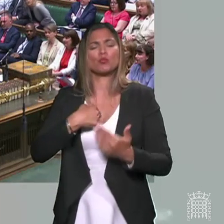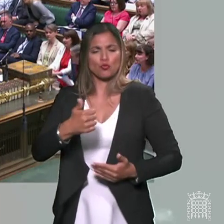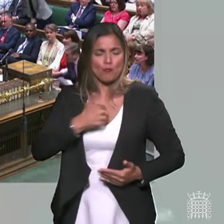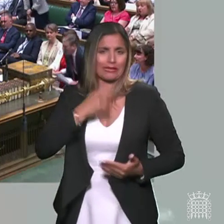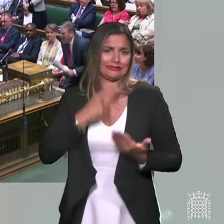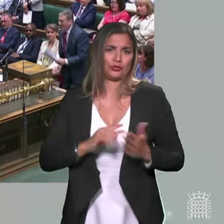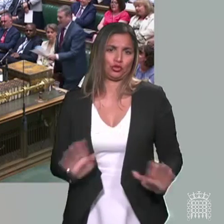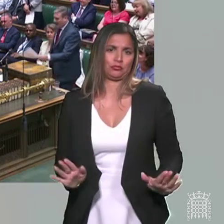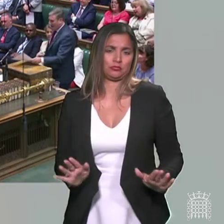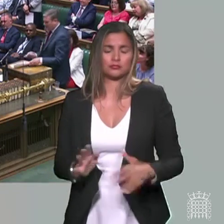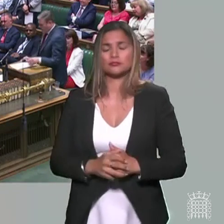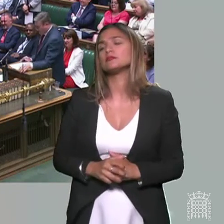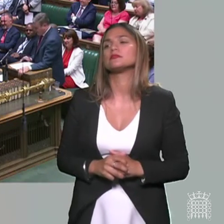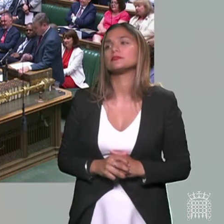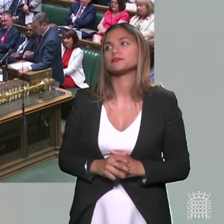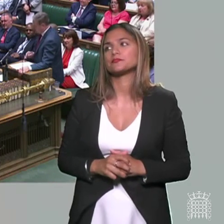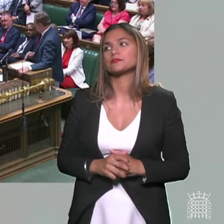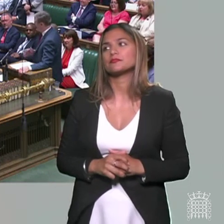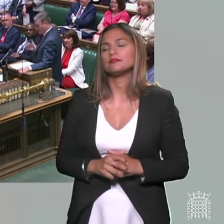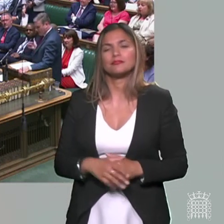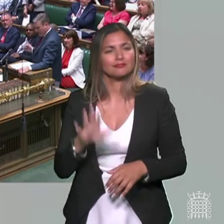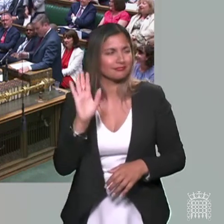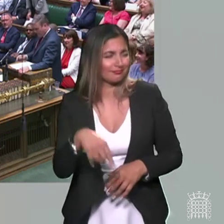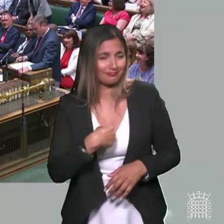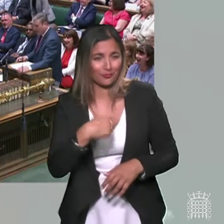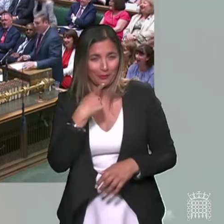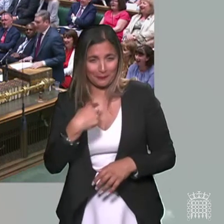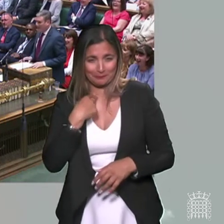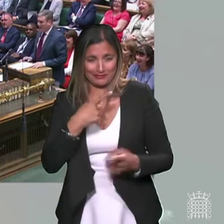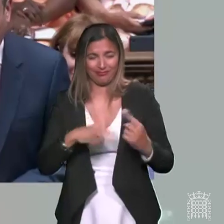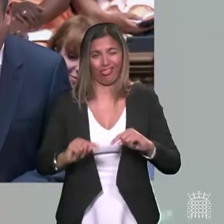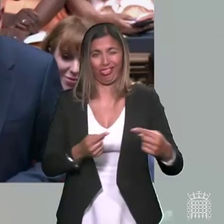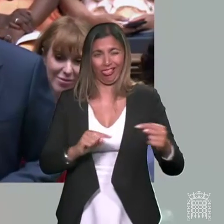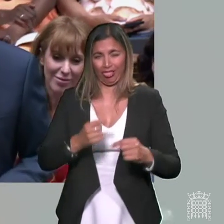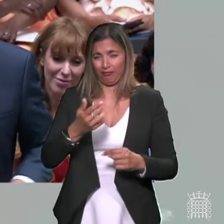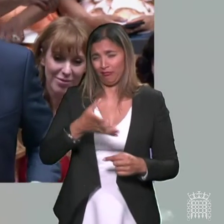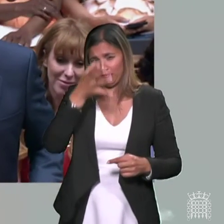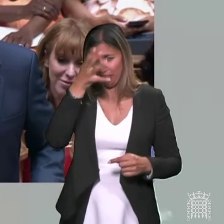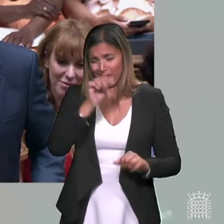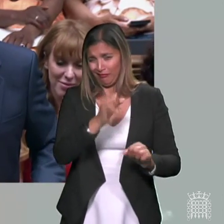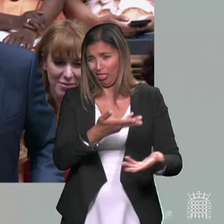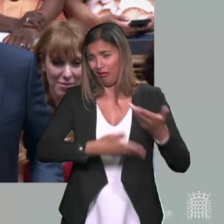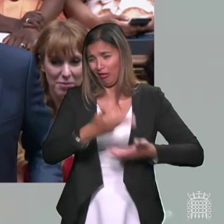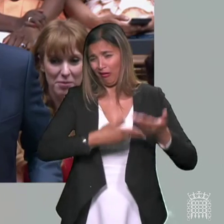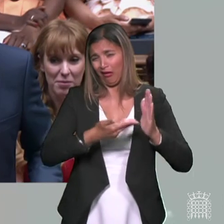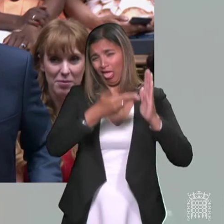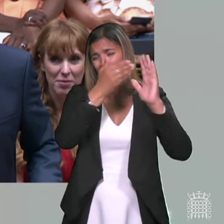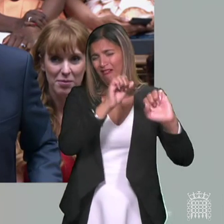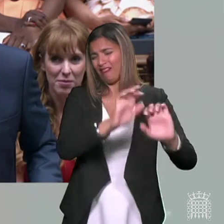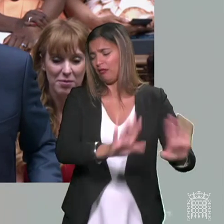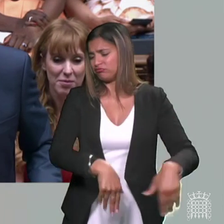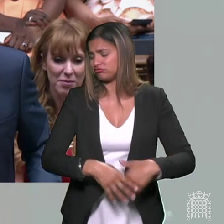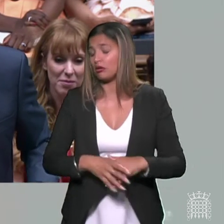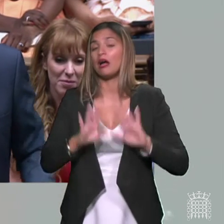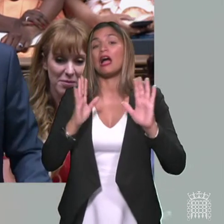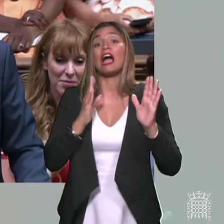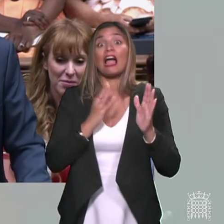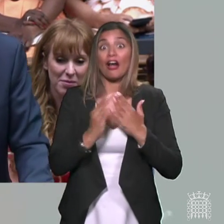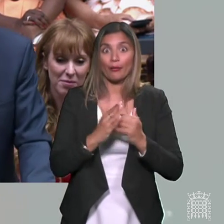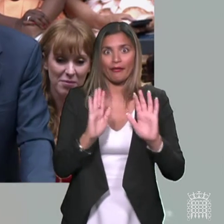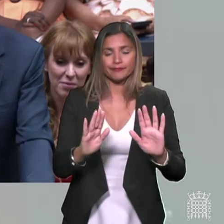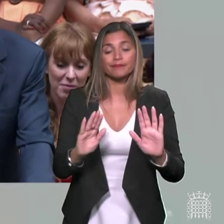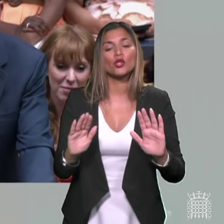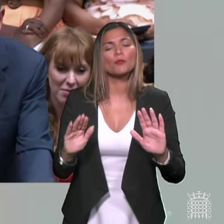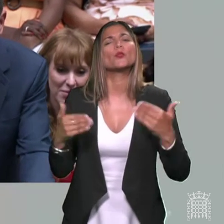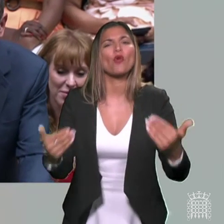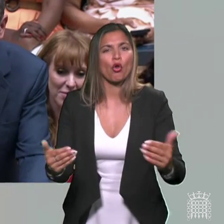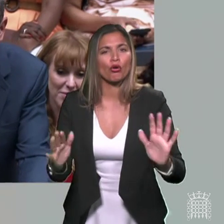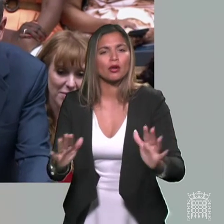I really am going to miss this weekly nonsense from the right honourable Gentleman.